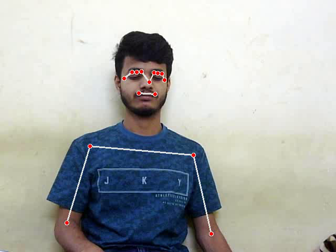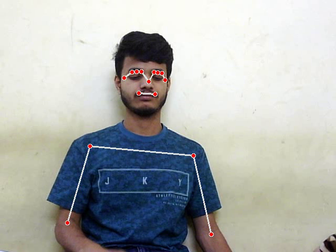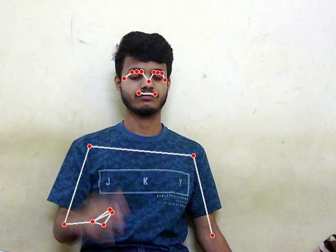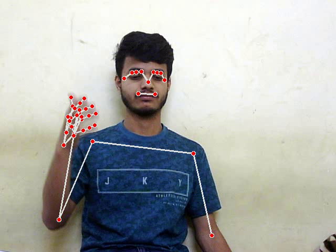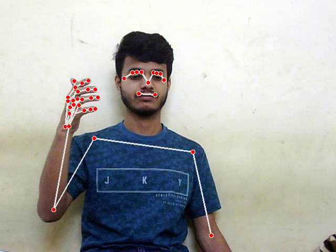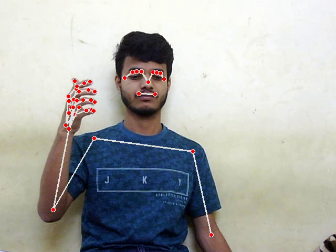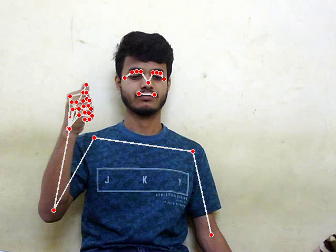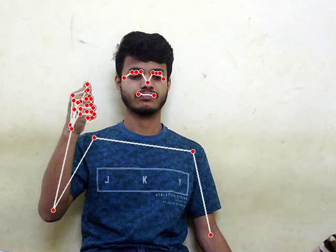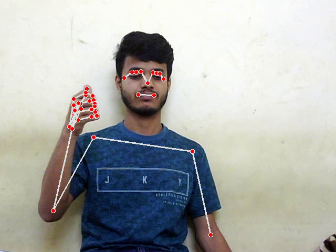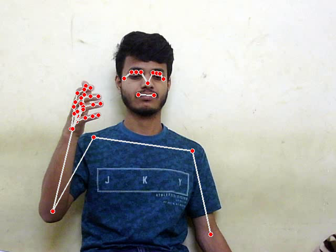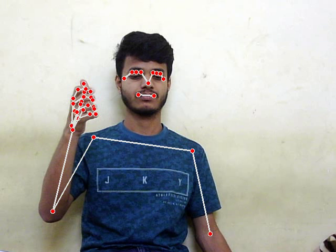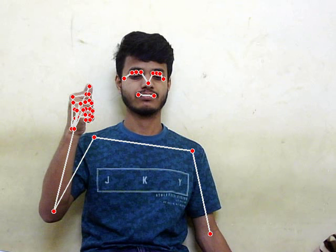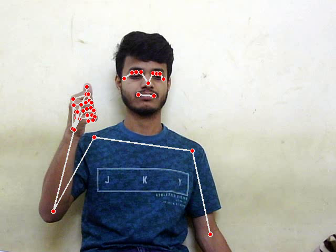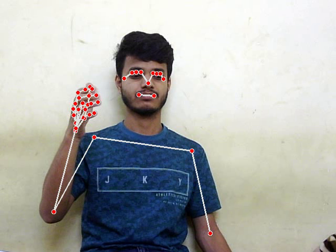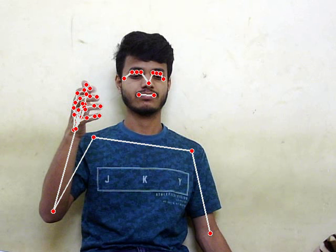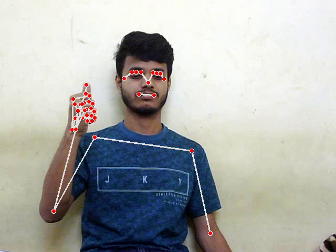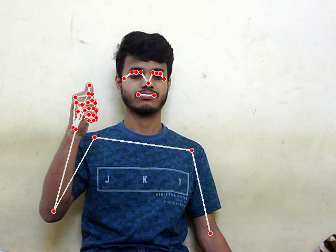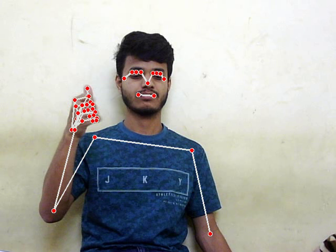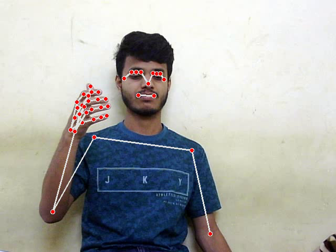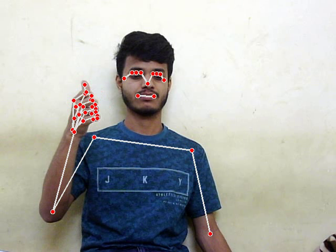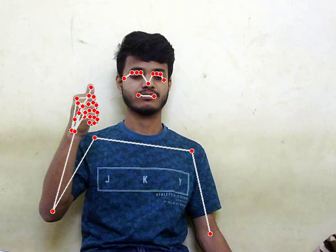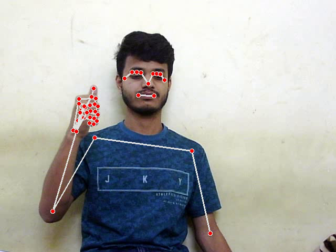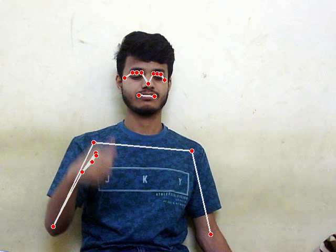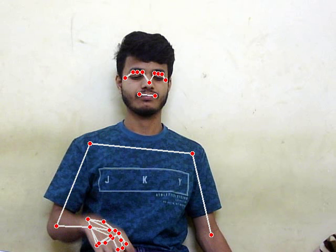milk